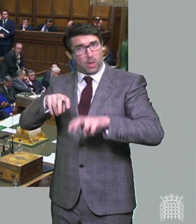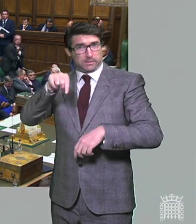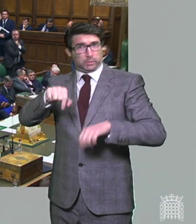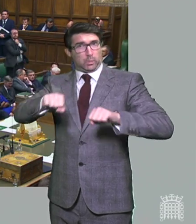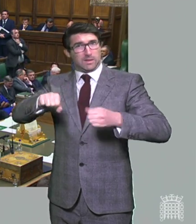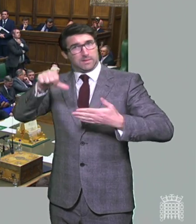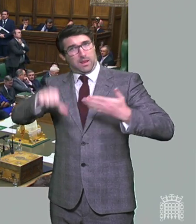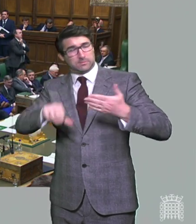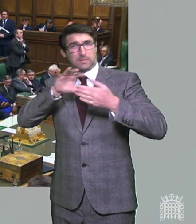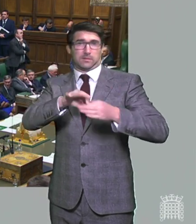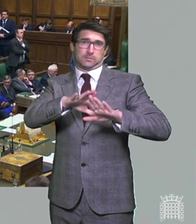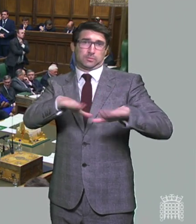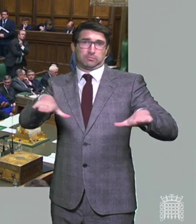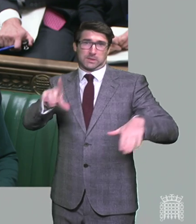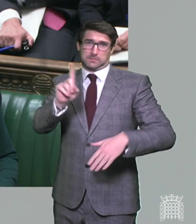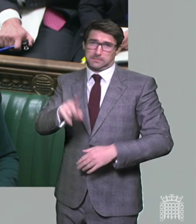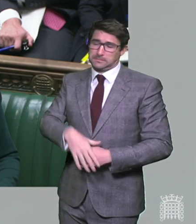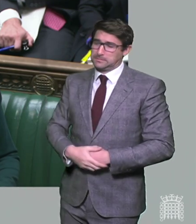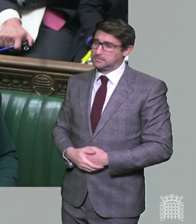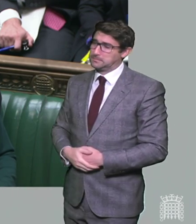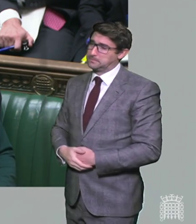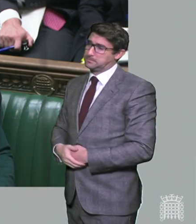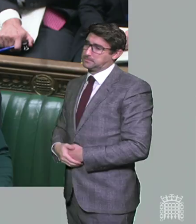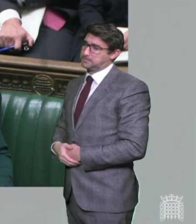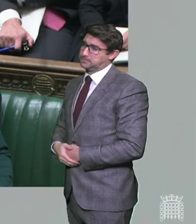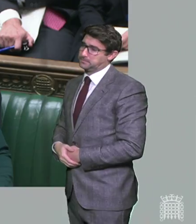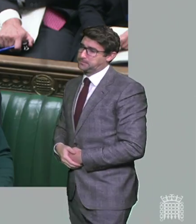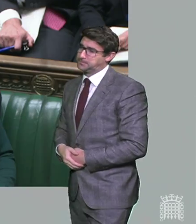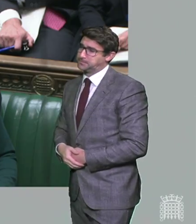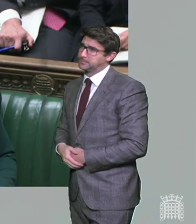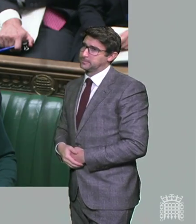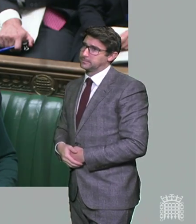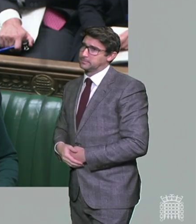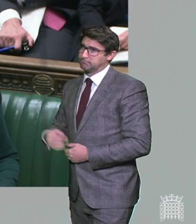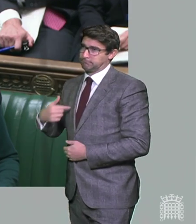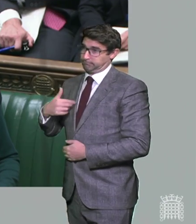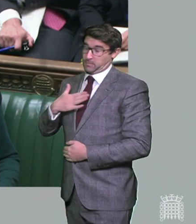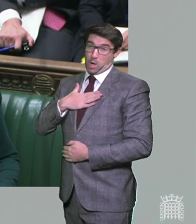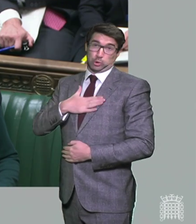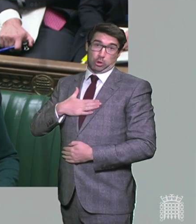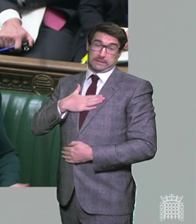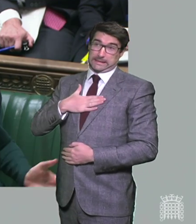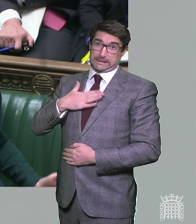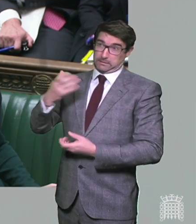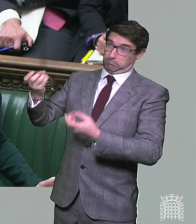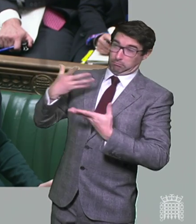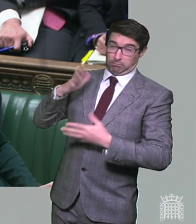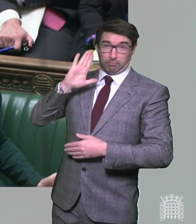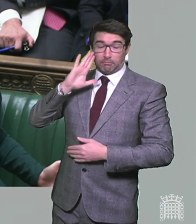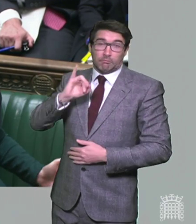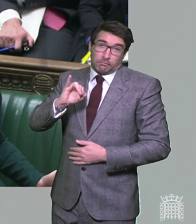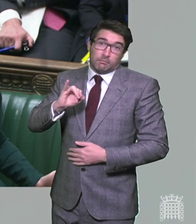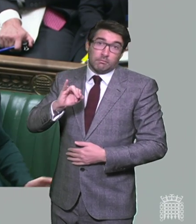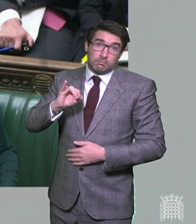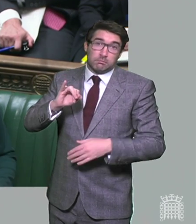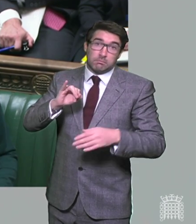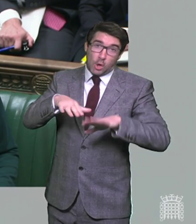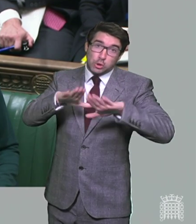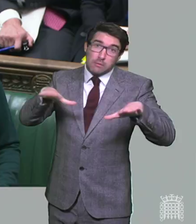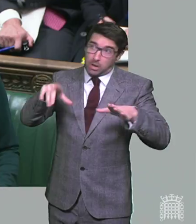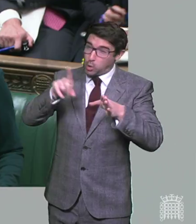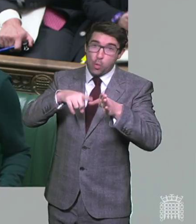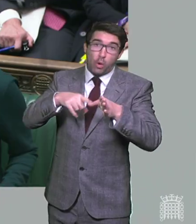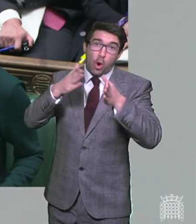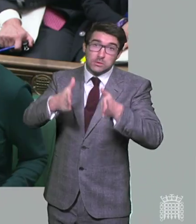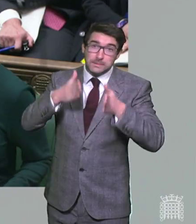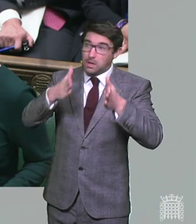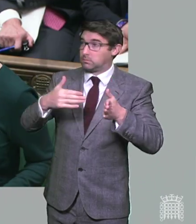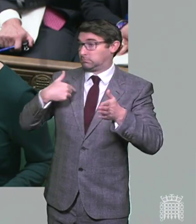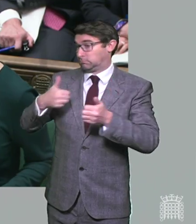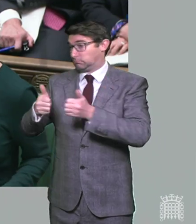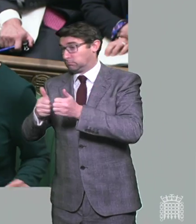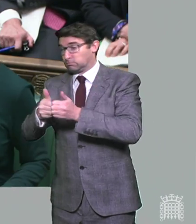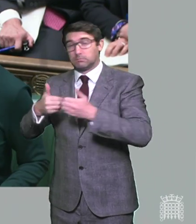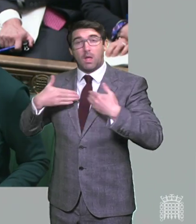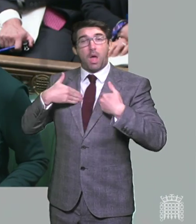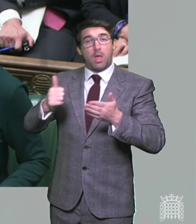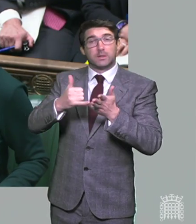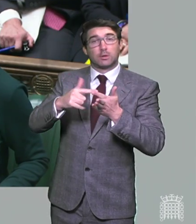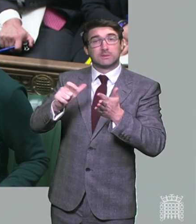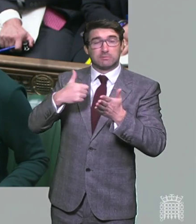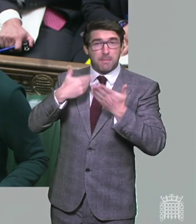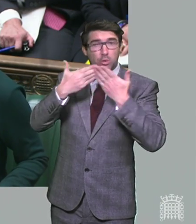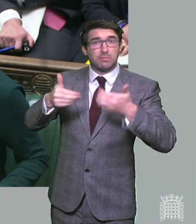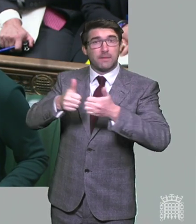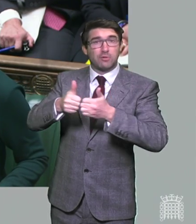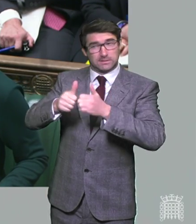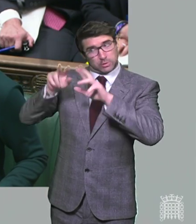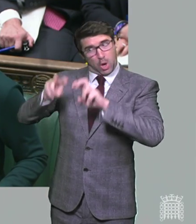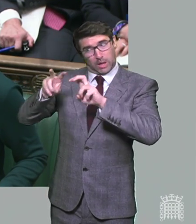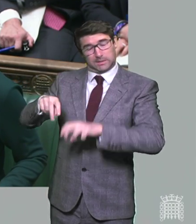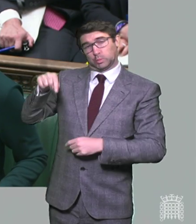I am very sorry to hear about the situation of young people at York Hospital, but I am pleased to say that this is an issue on which my right honourable Friend the Health Secretary has focused in her plan for patients.